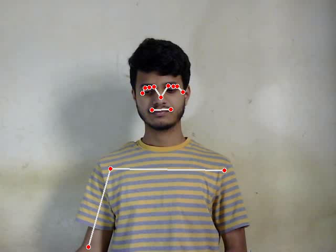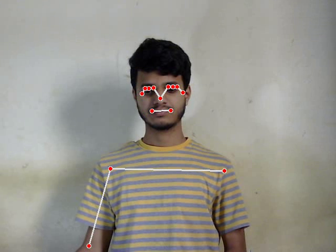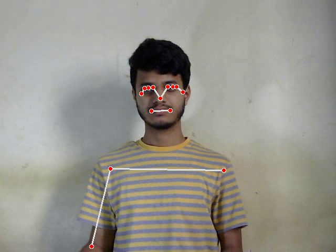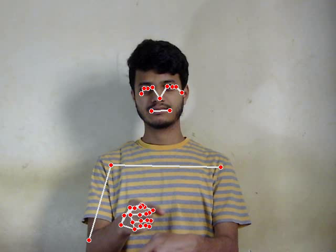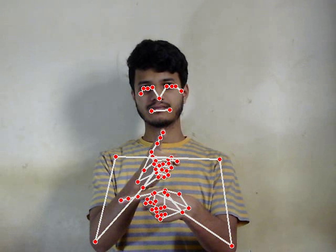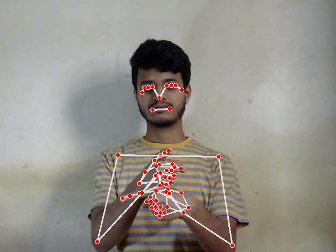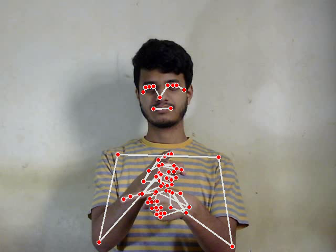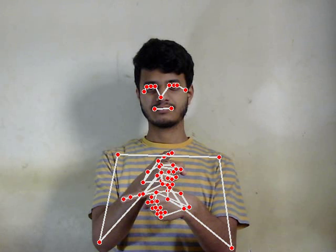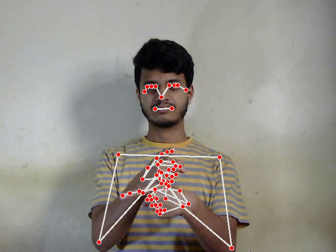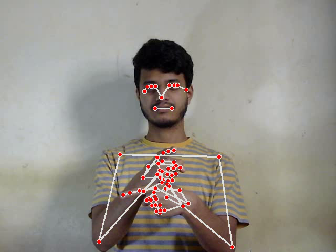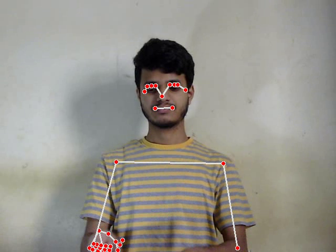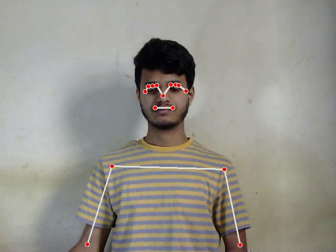right